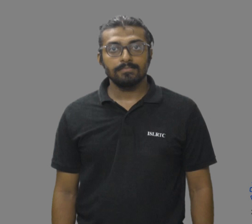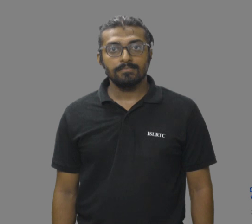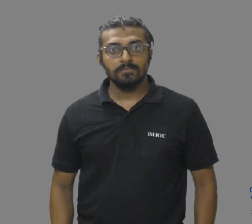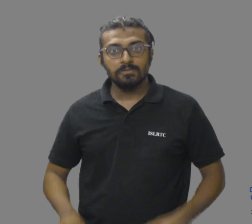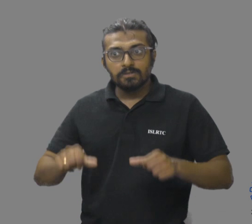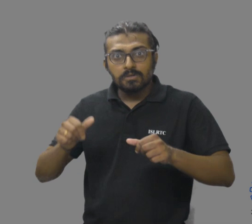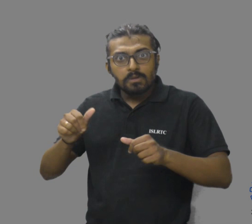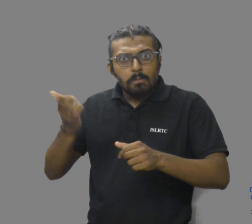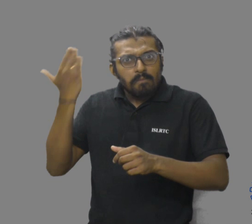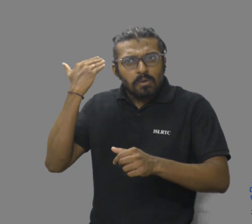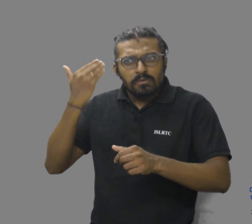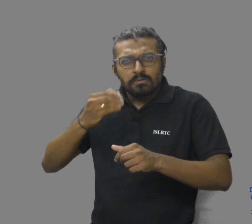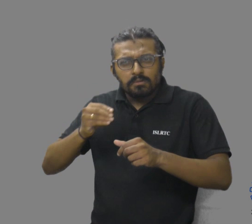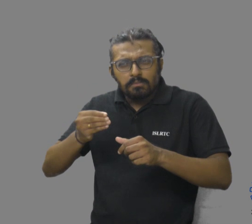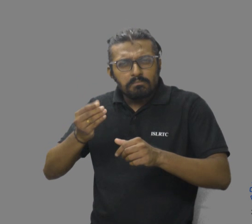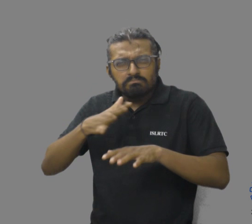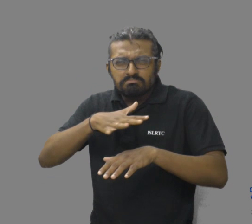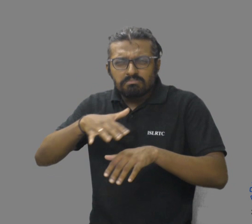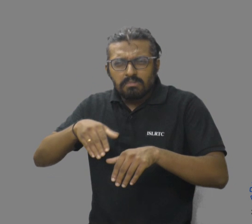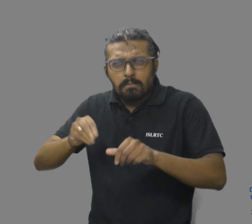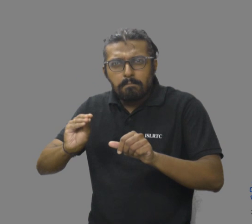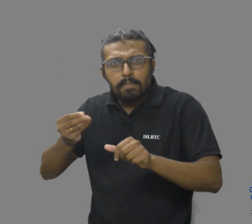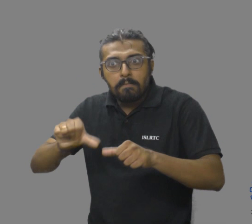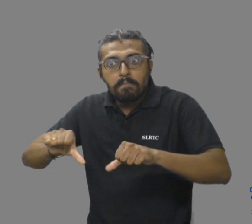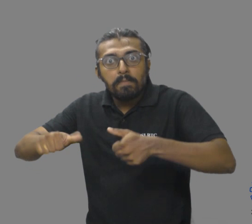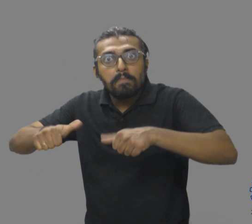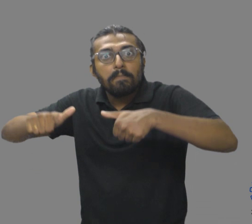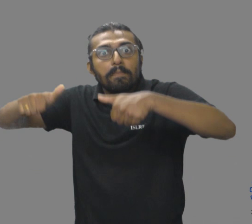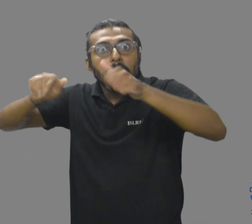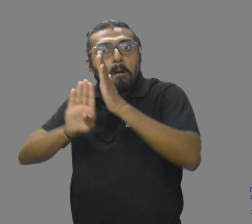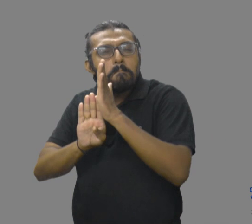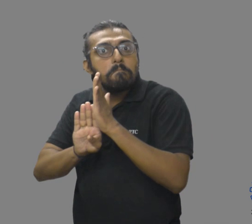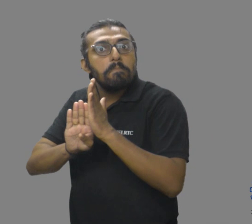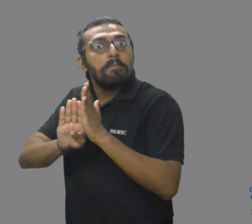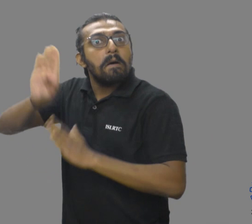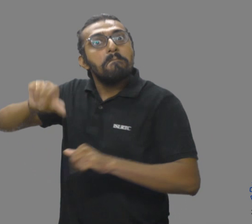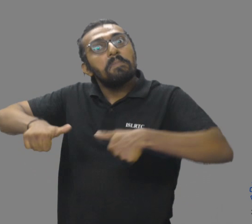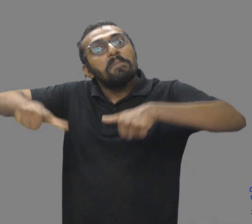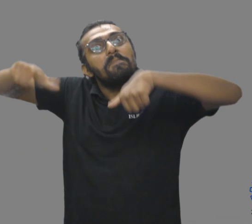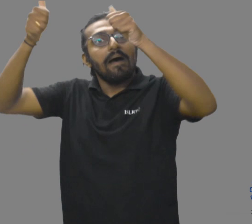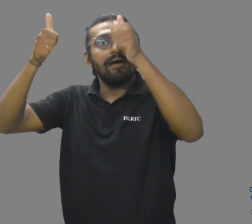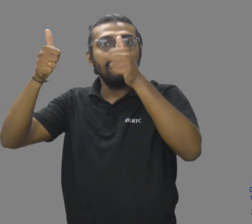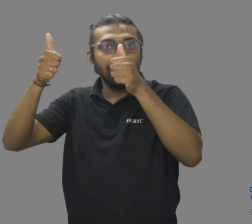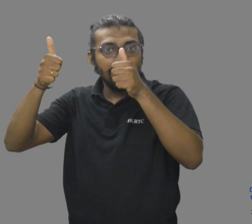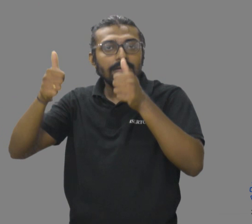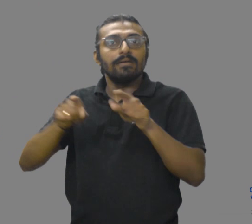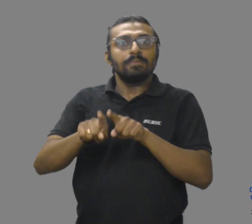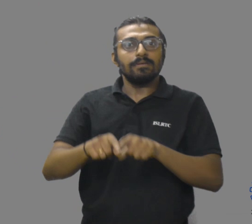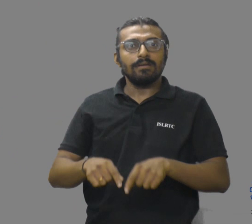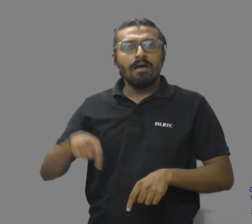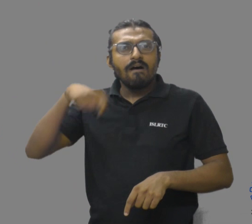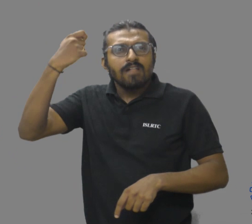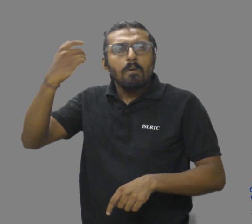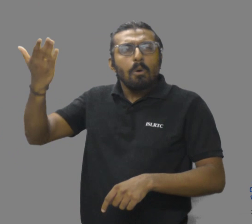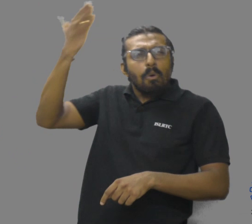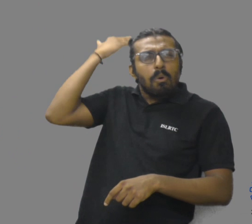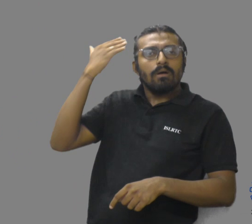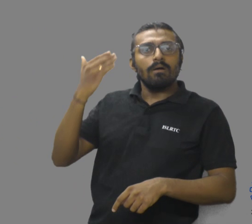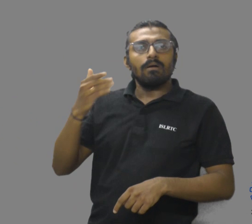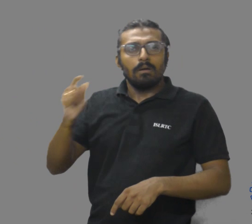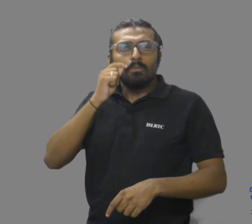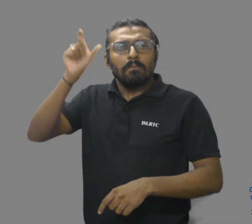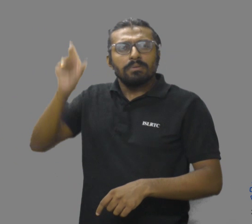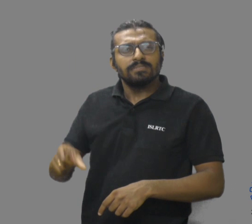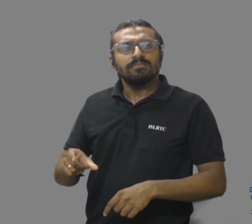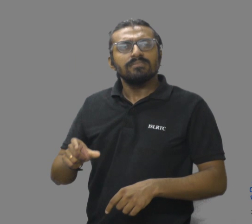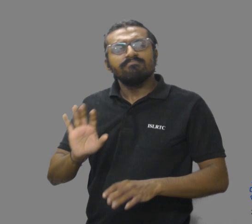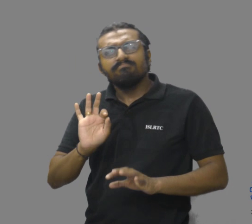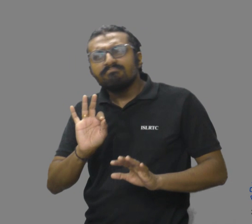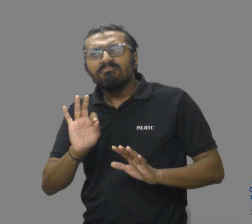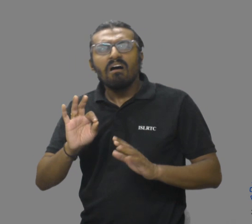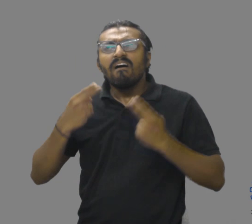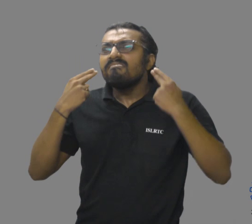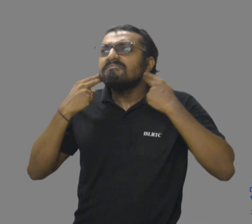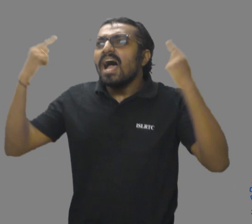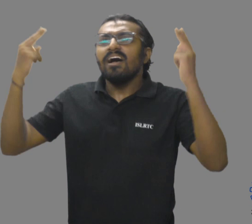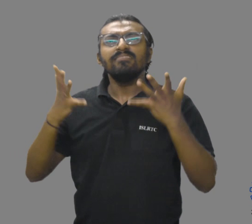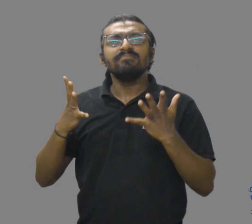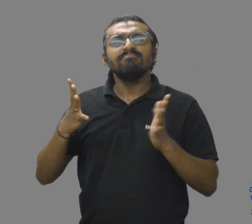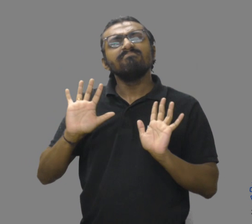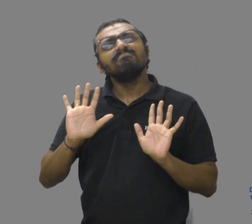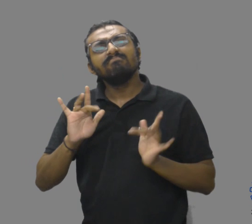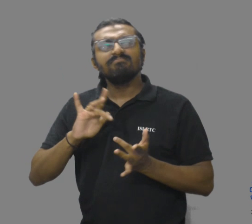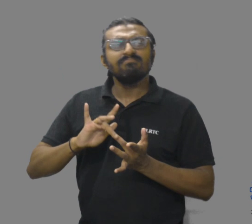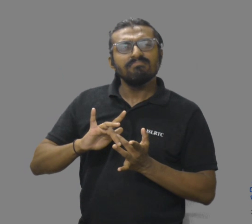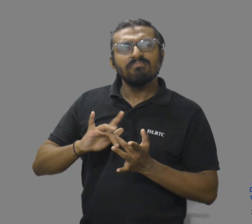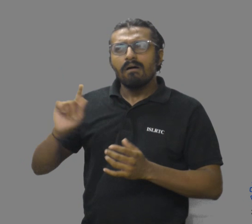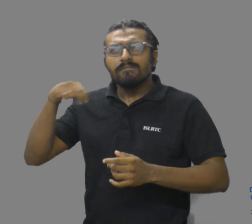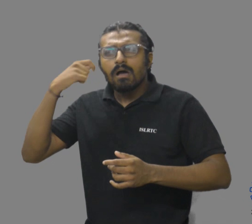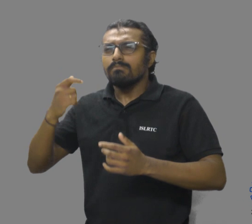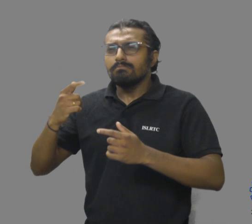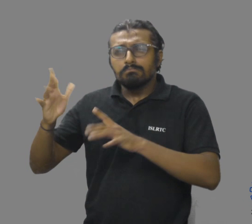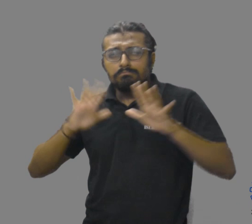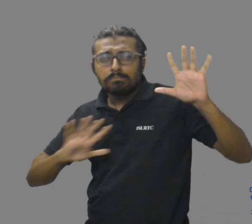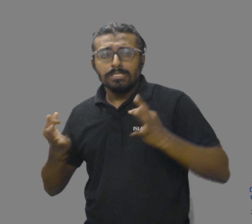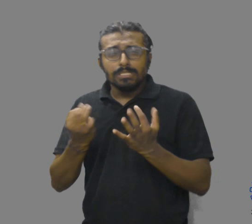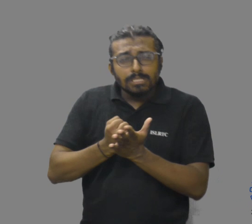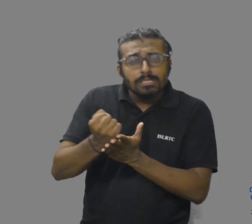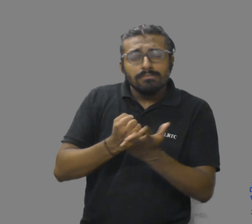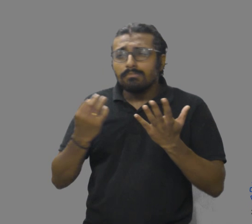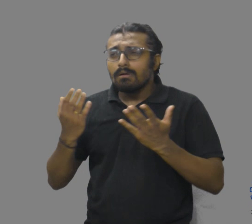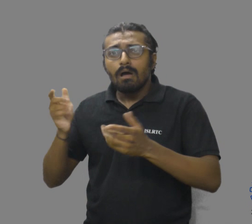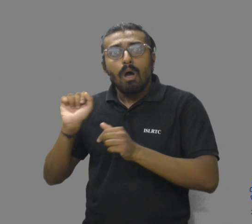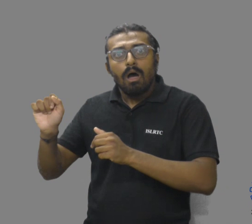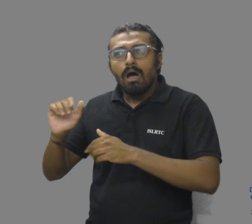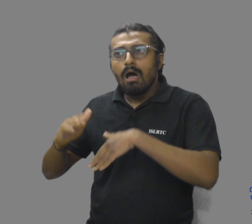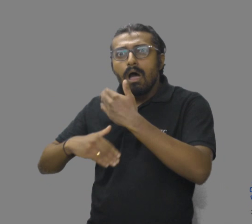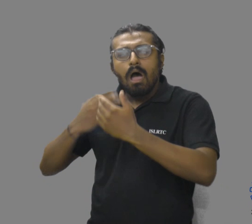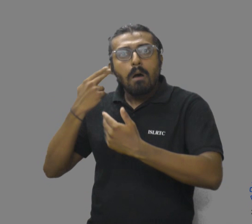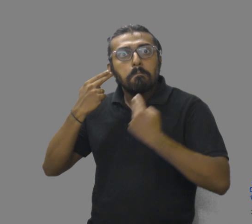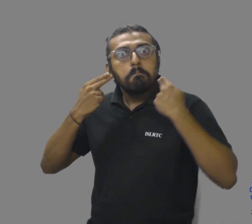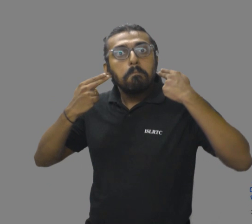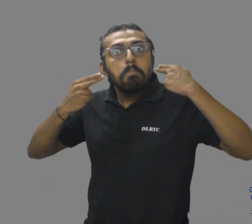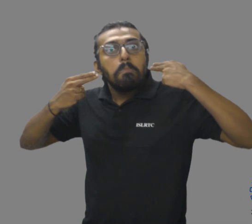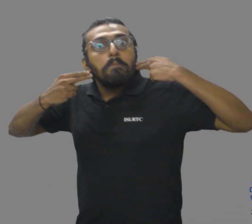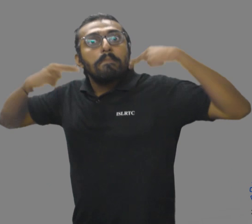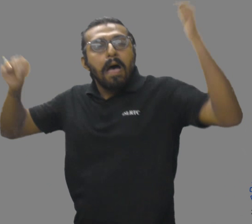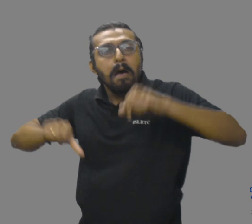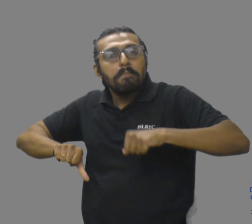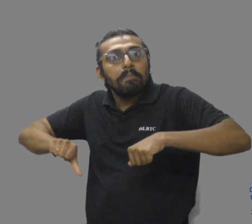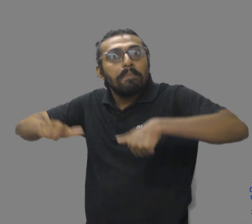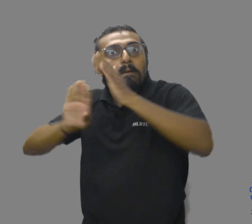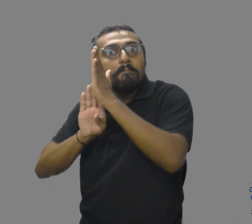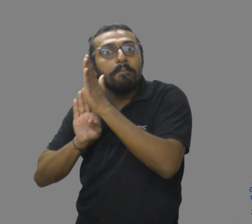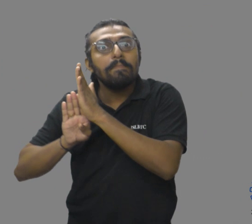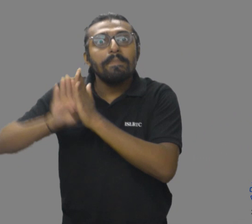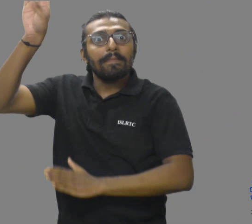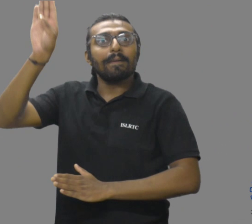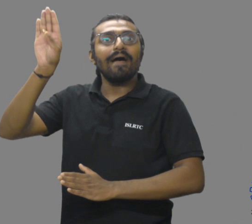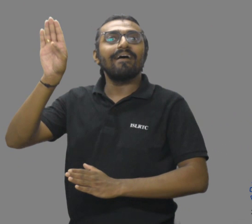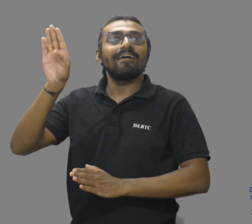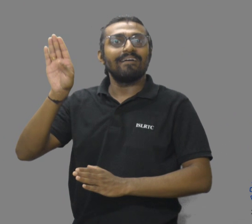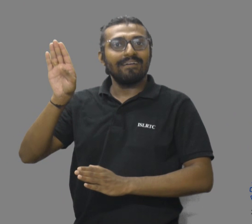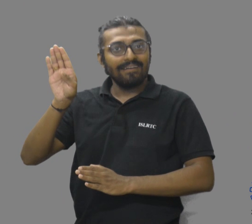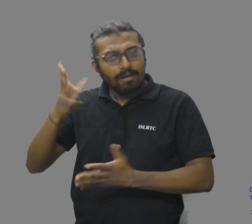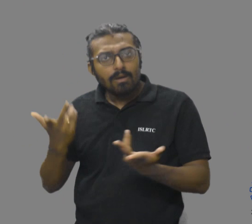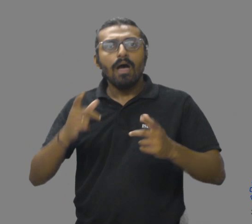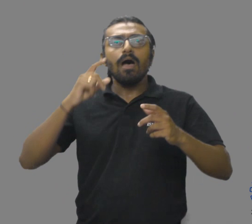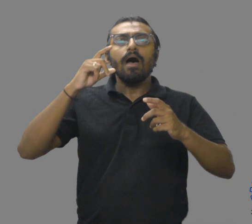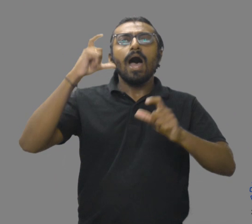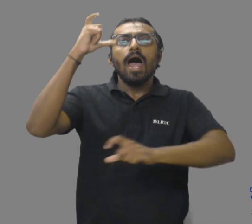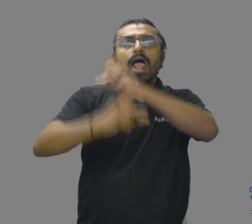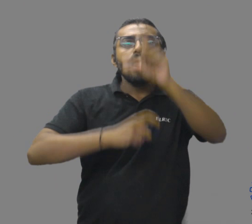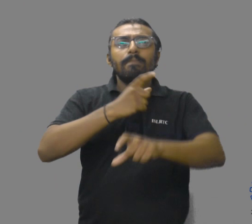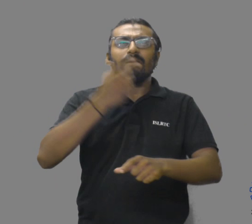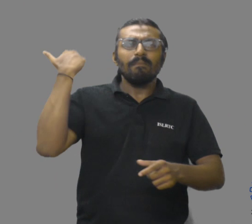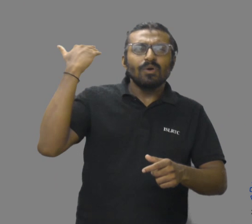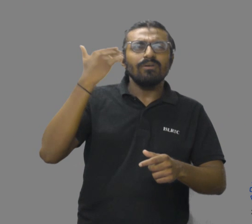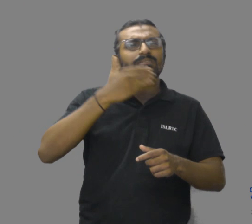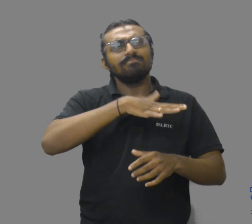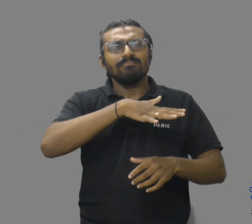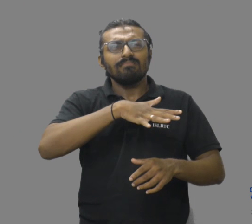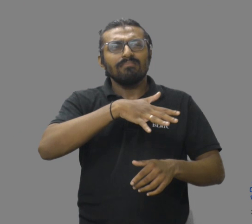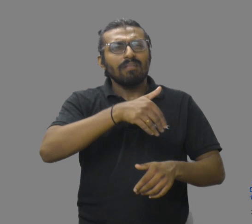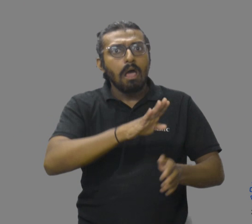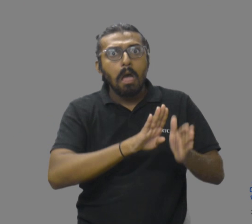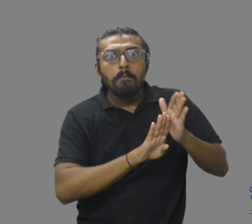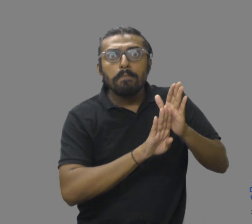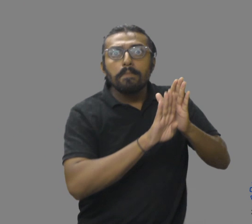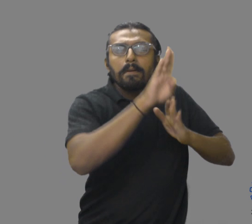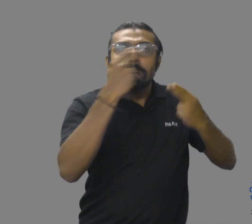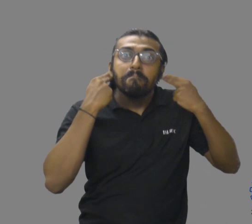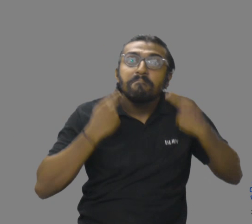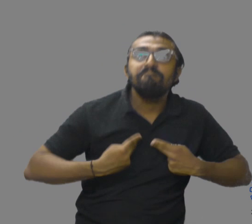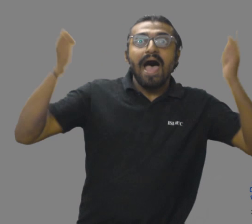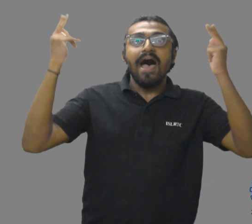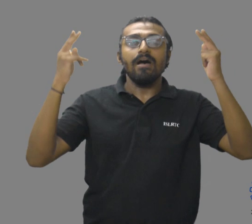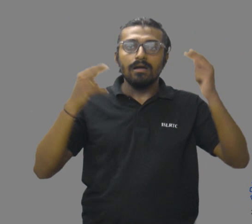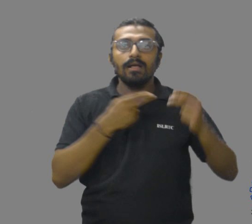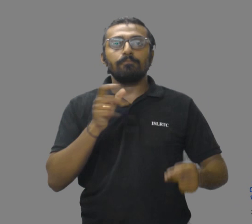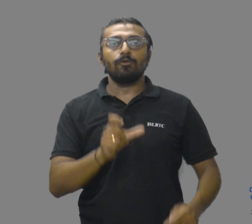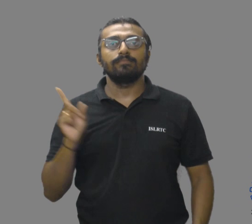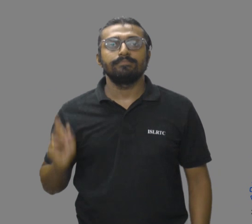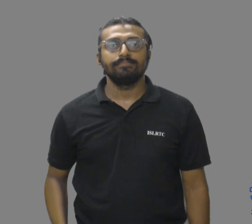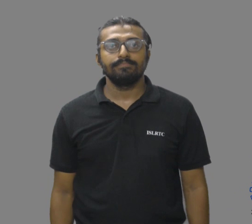Take Off (Success)